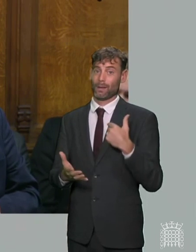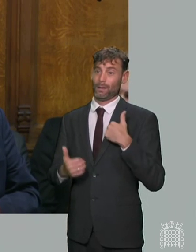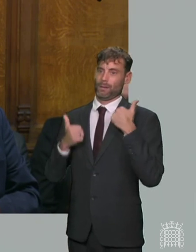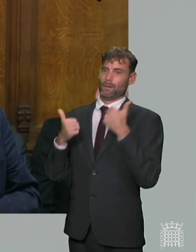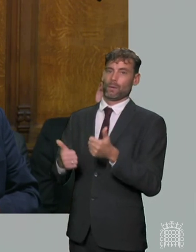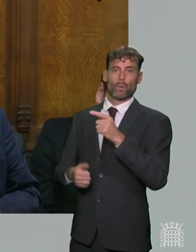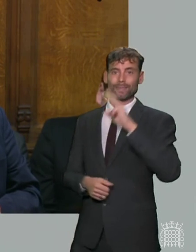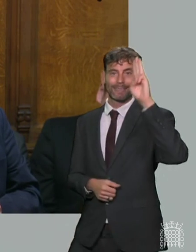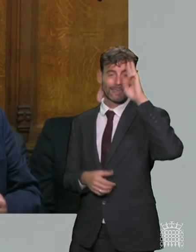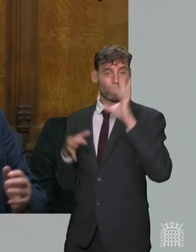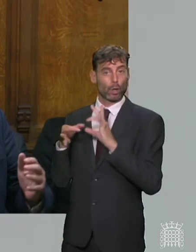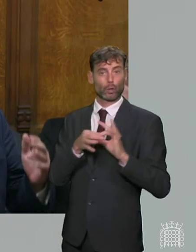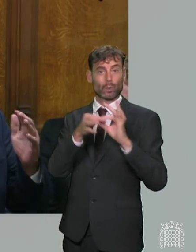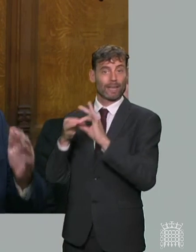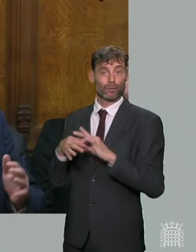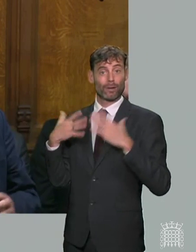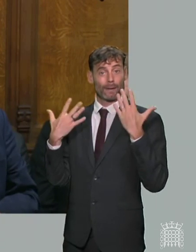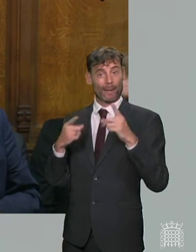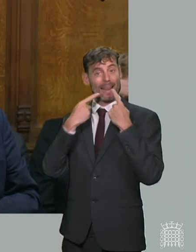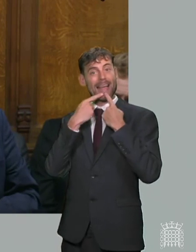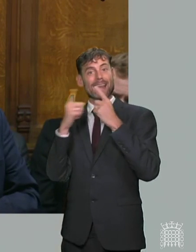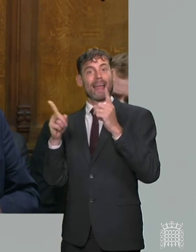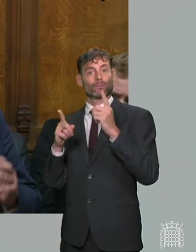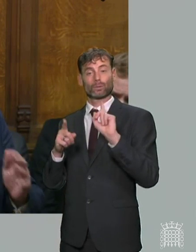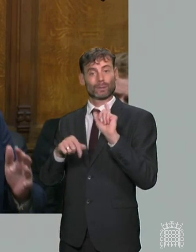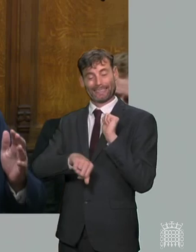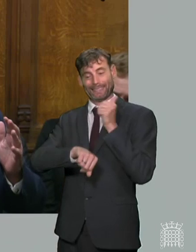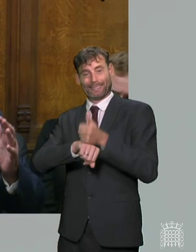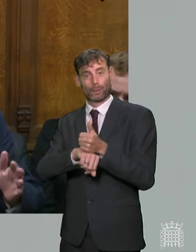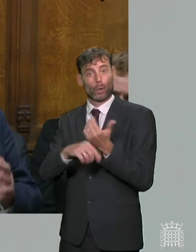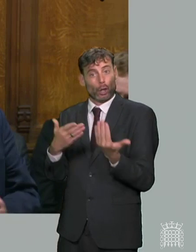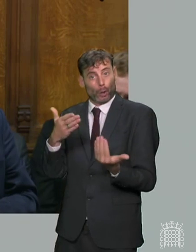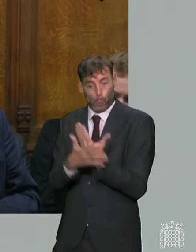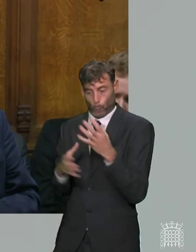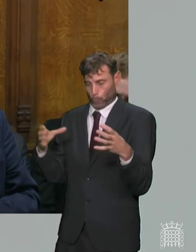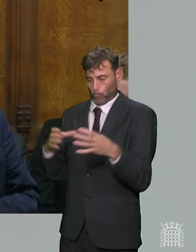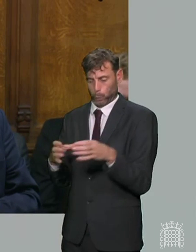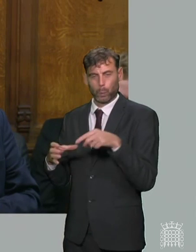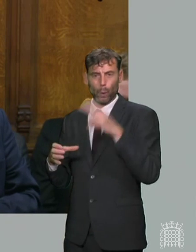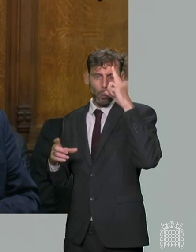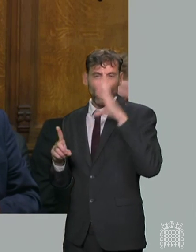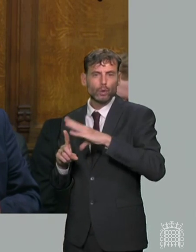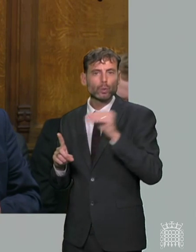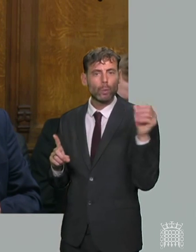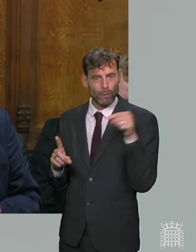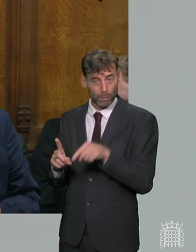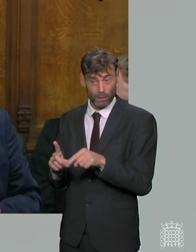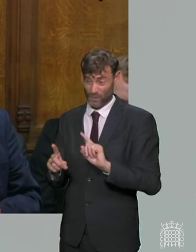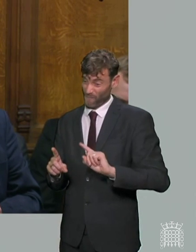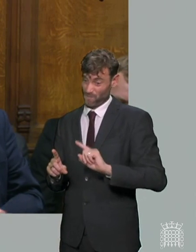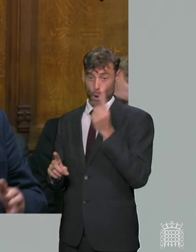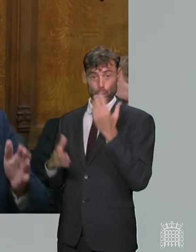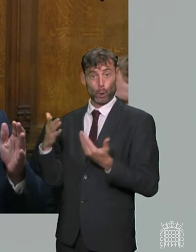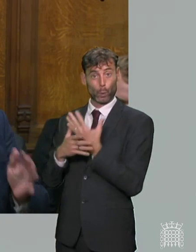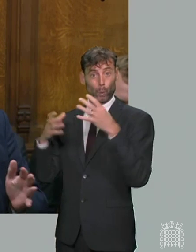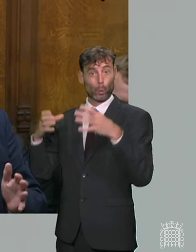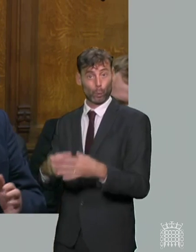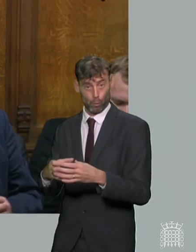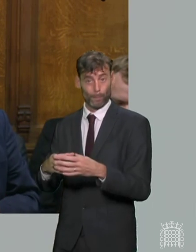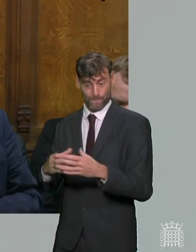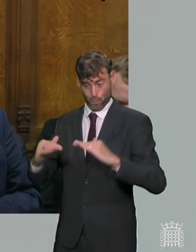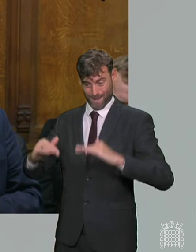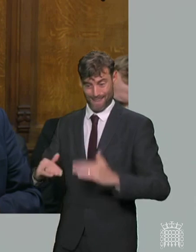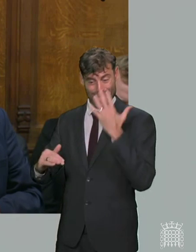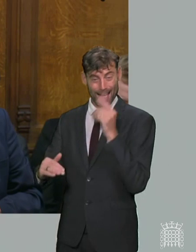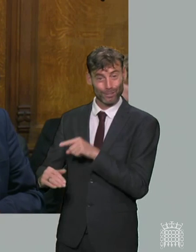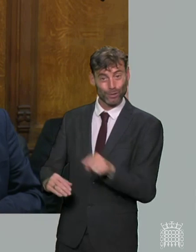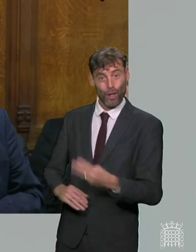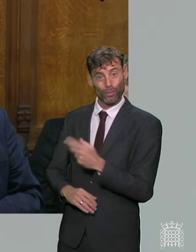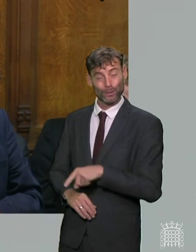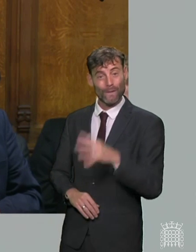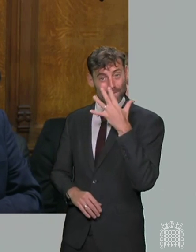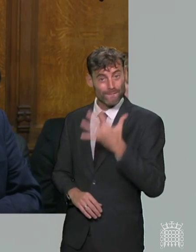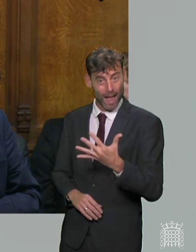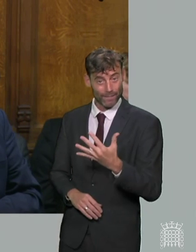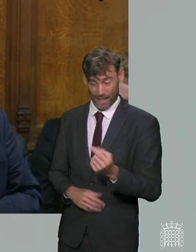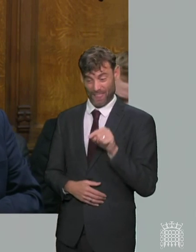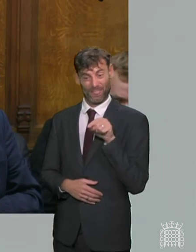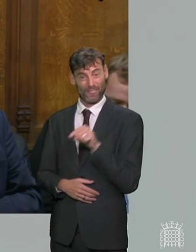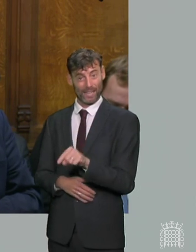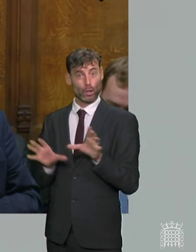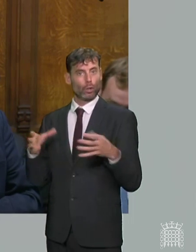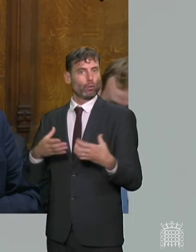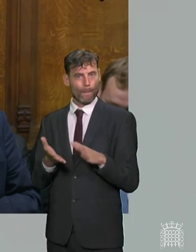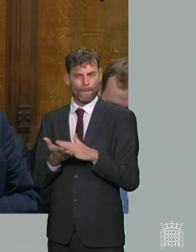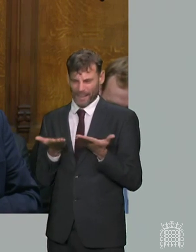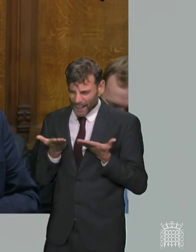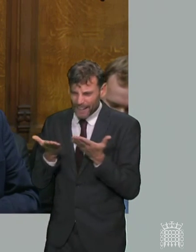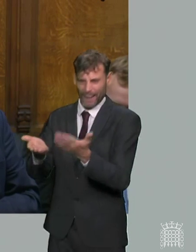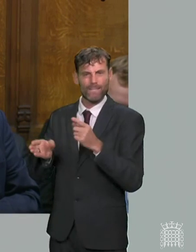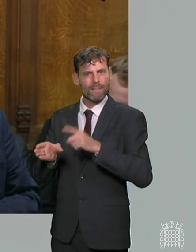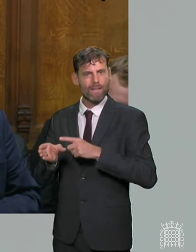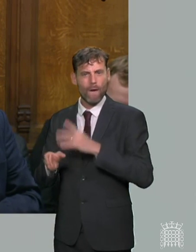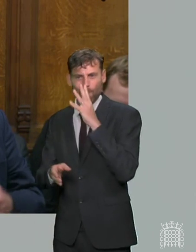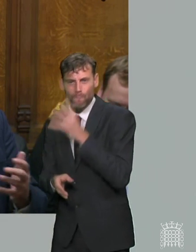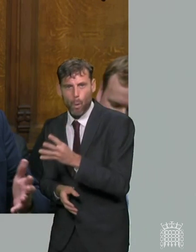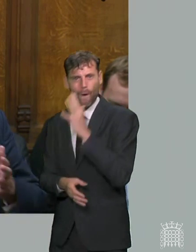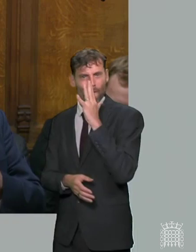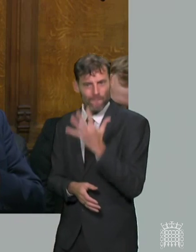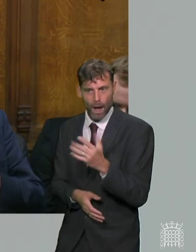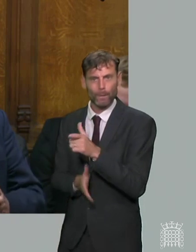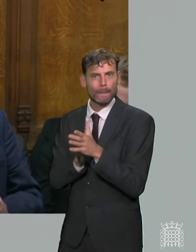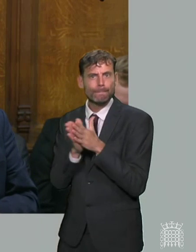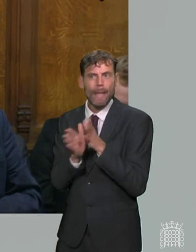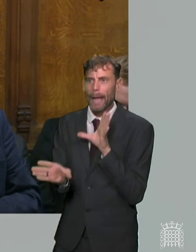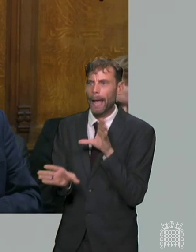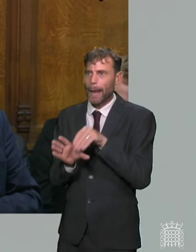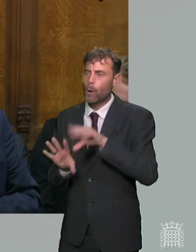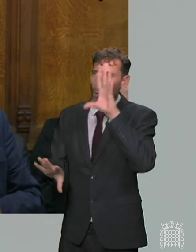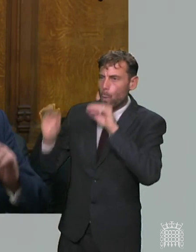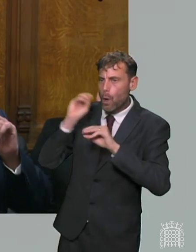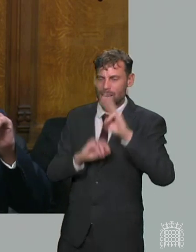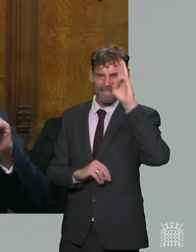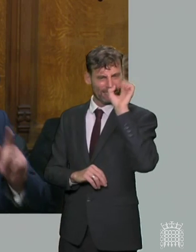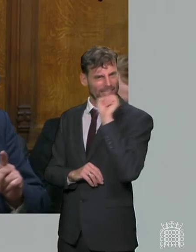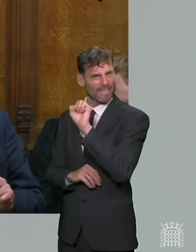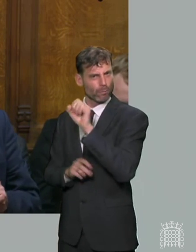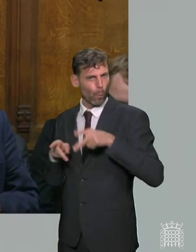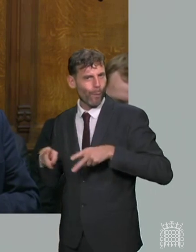the Scout Association announced the first new age range in scouting for 35 years—namely, the Squirrels—which allows young people of four and five years old to become part of the scout movement.